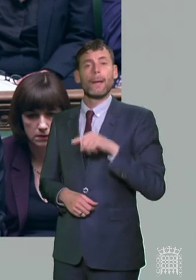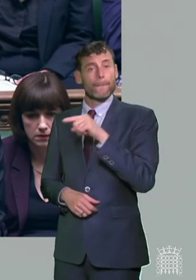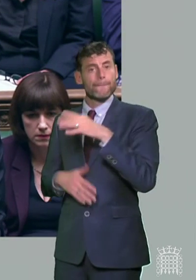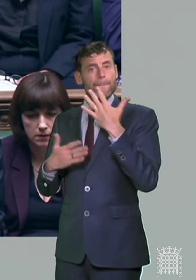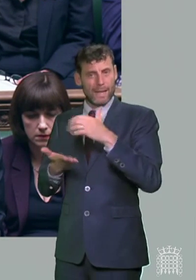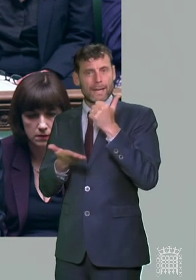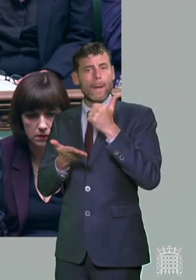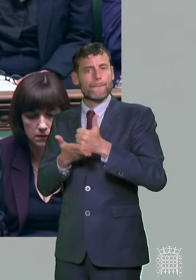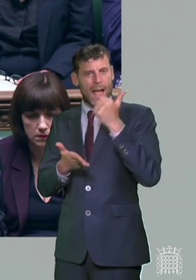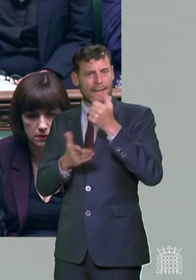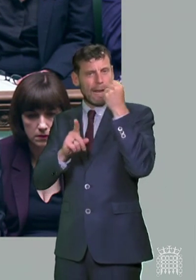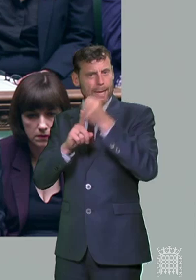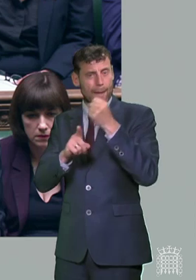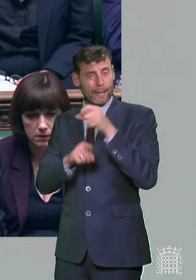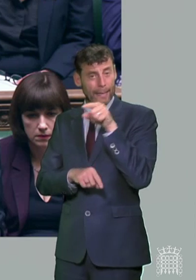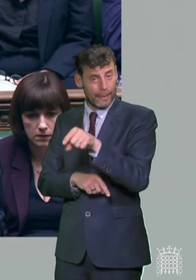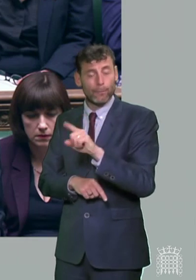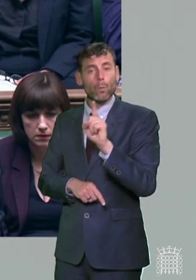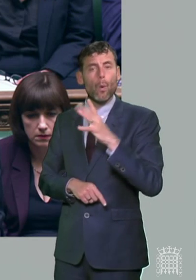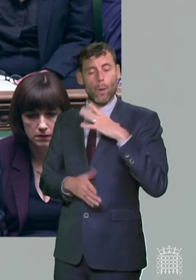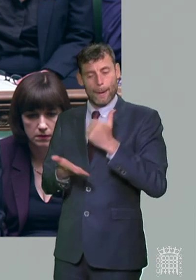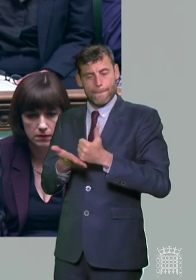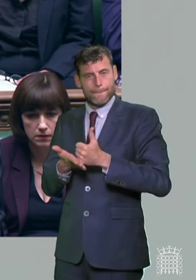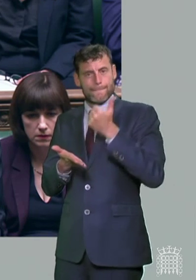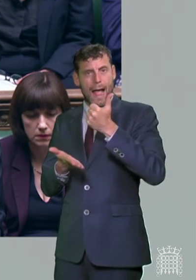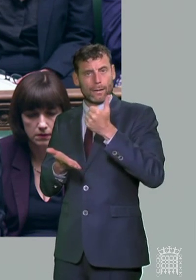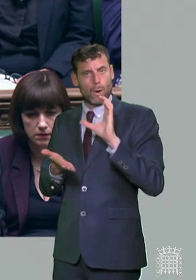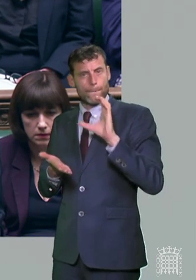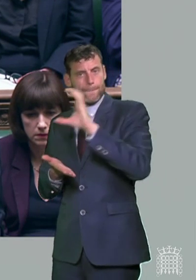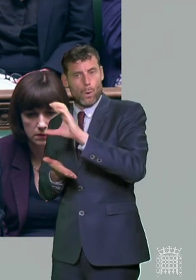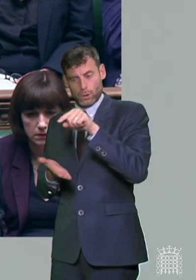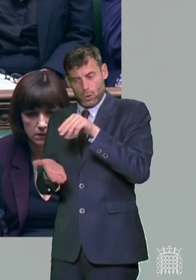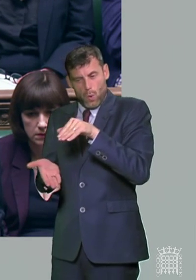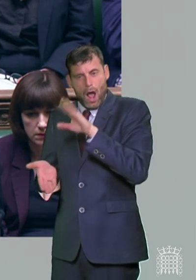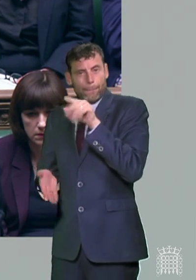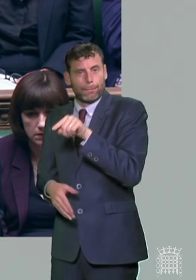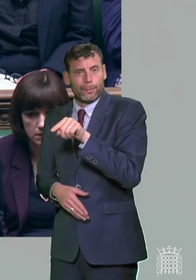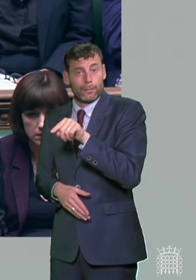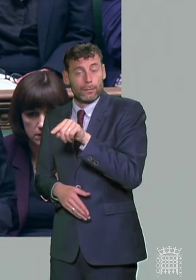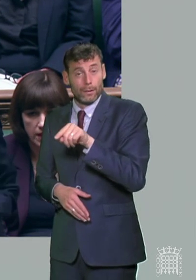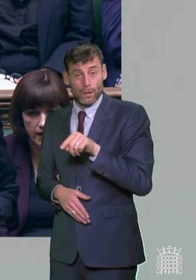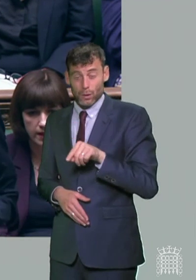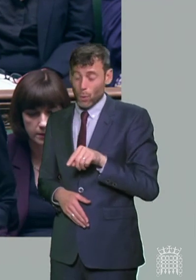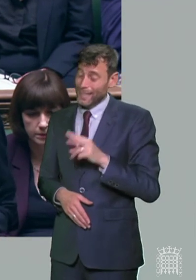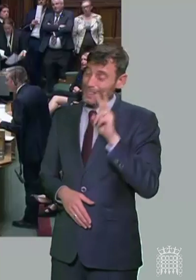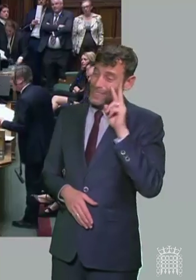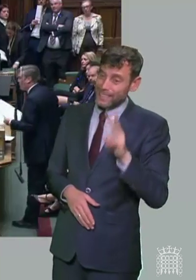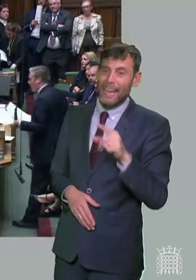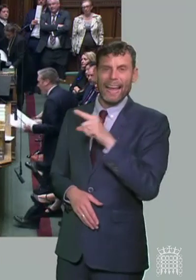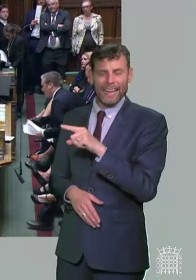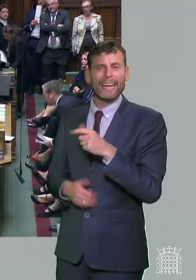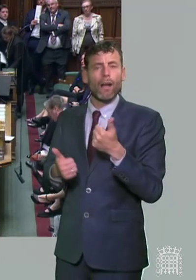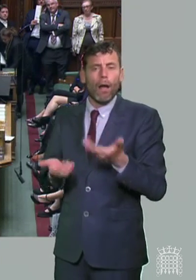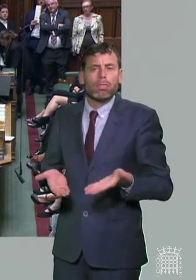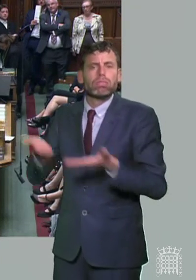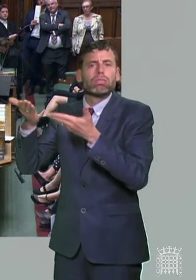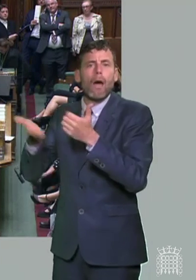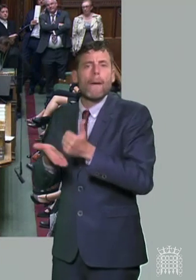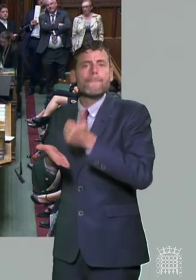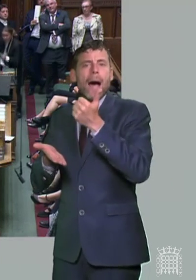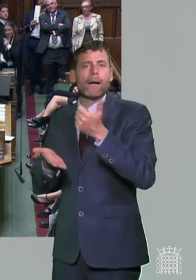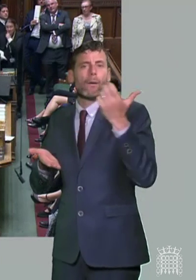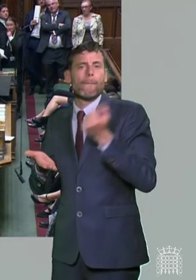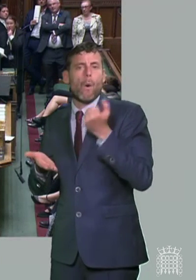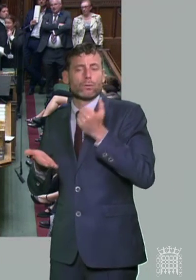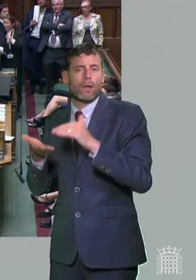Rather than help working people, he has rolled over on bankers’ bonuses, has he not?